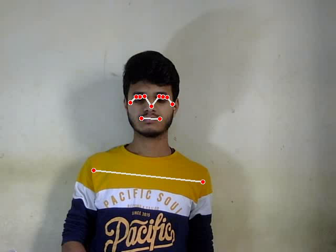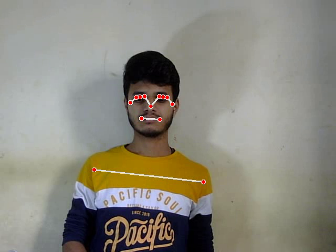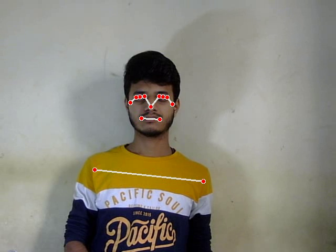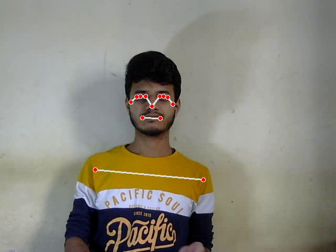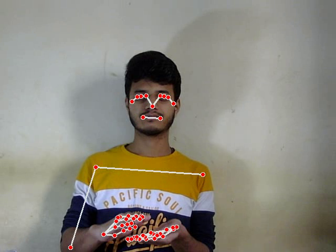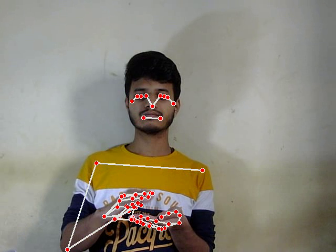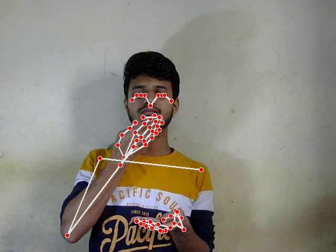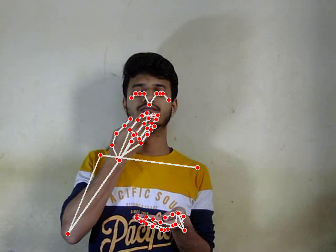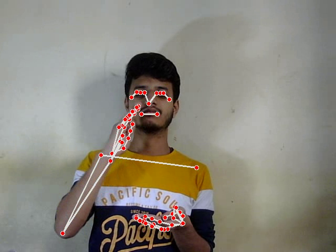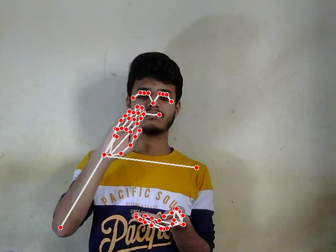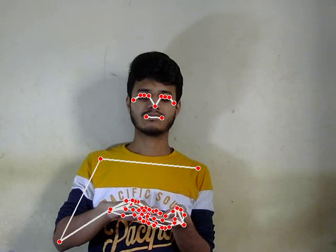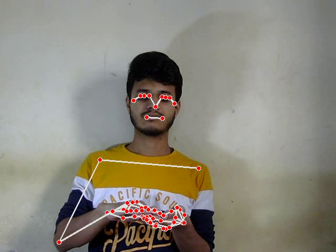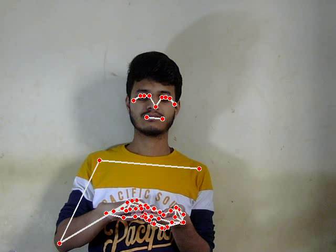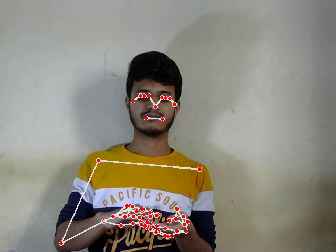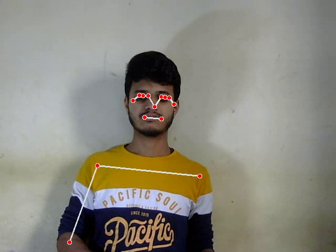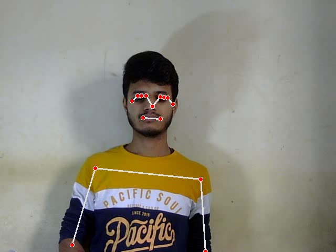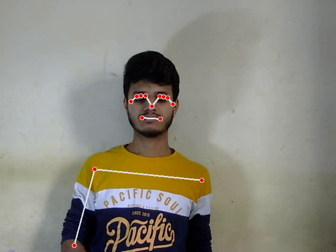bad